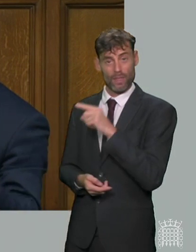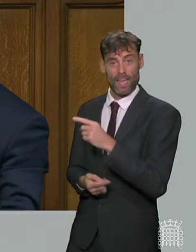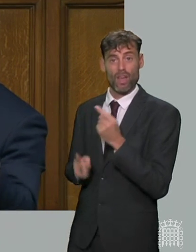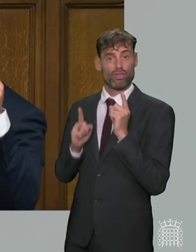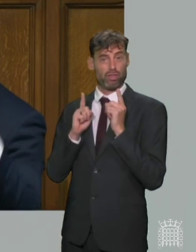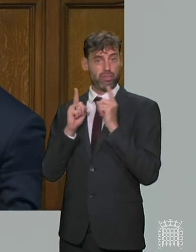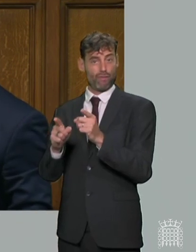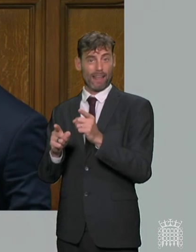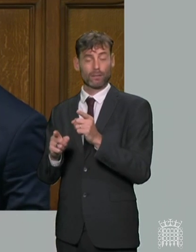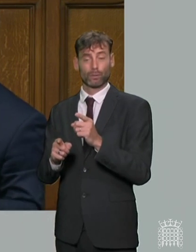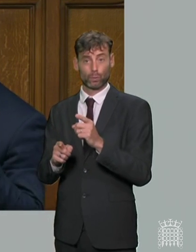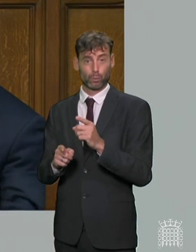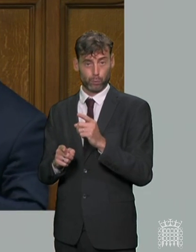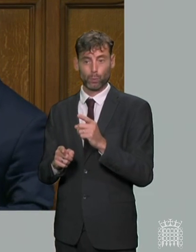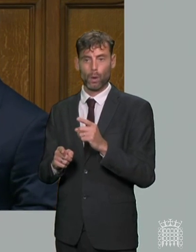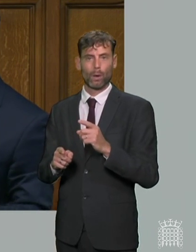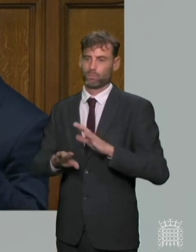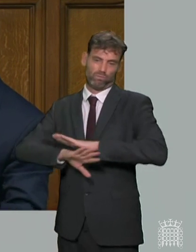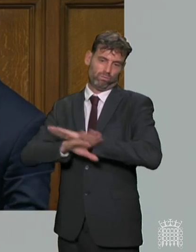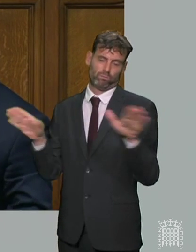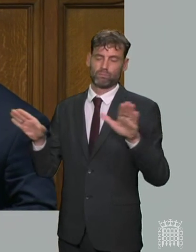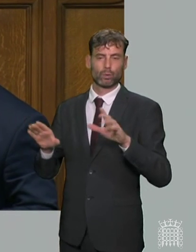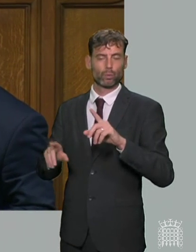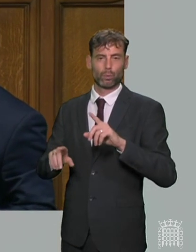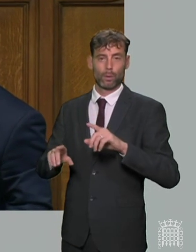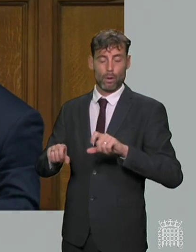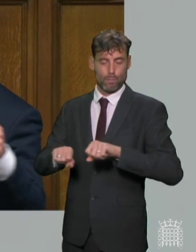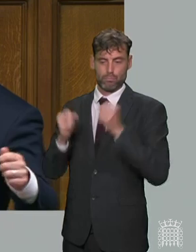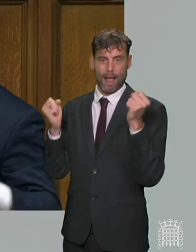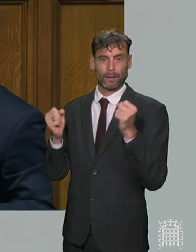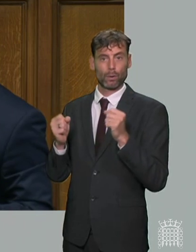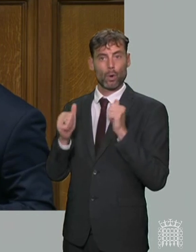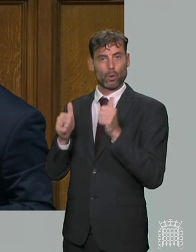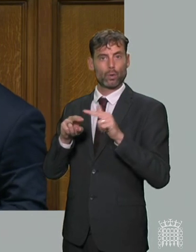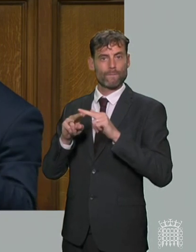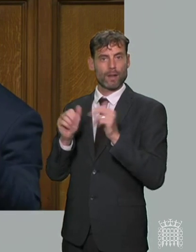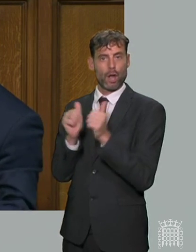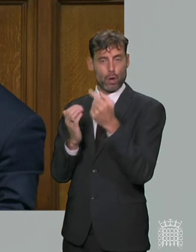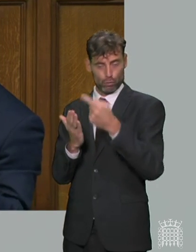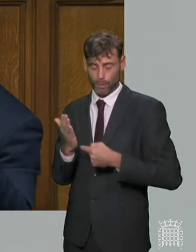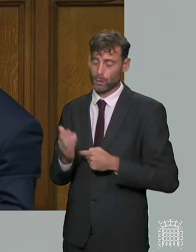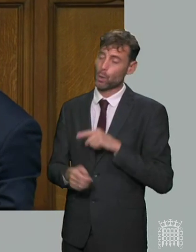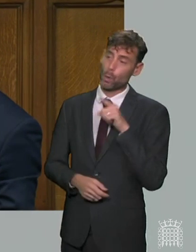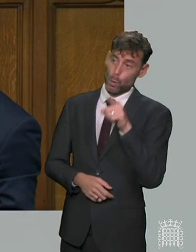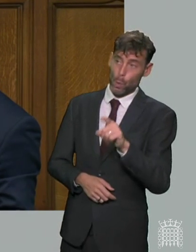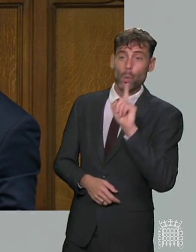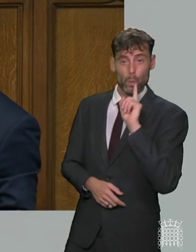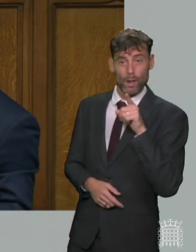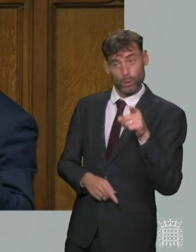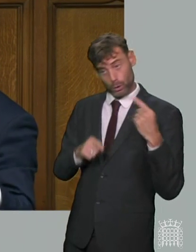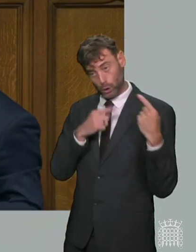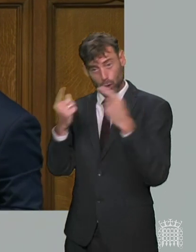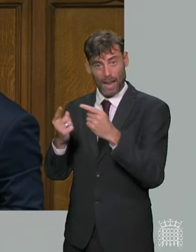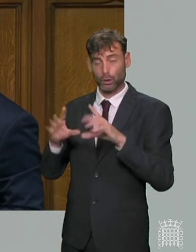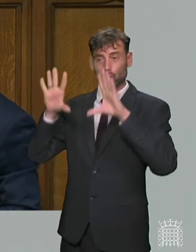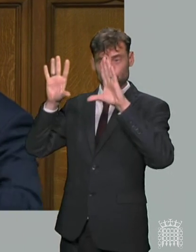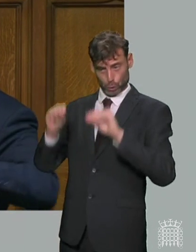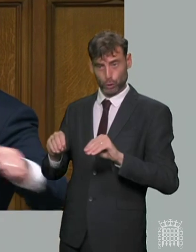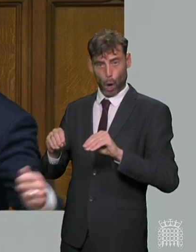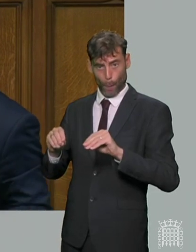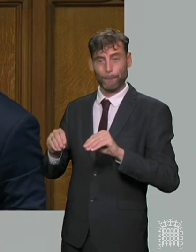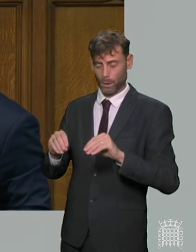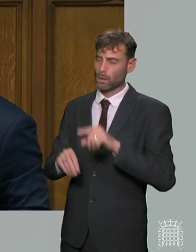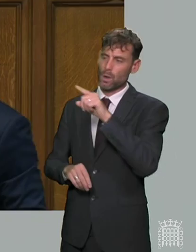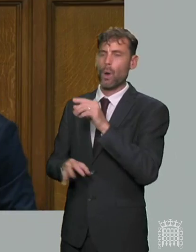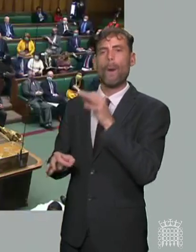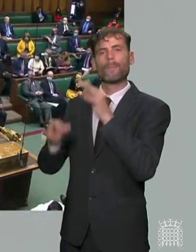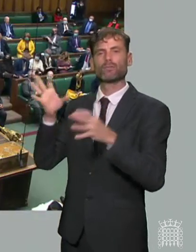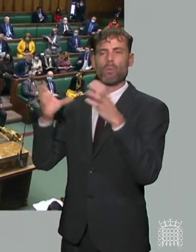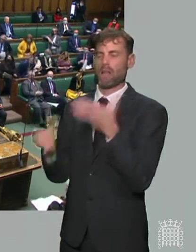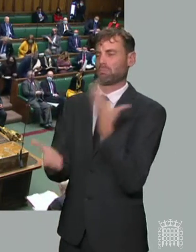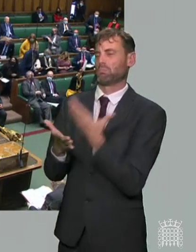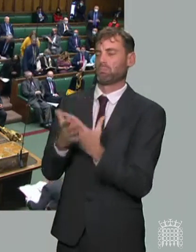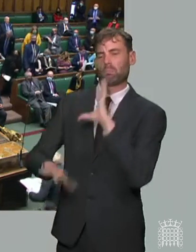Will this Prime Minister commit today to fast-tracking the legislation going through this House, agreed at New Decade, New Approach, to stop the institutions coming down if one political party has a petulant strop?